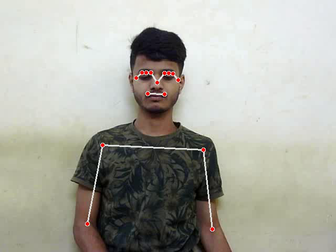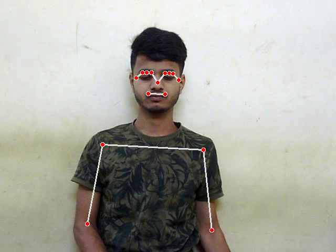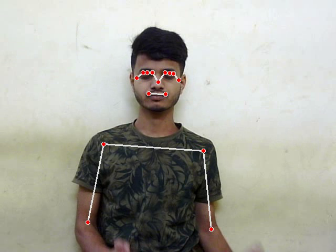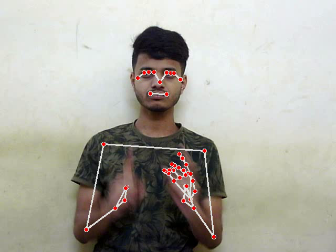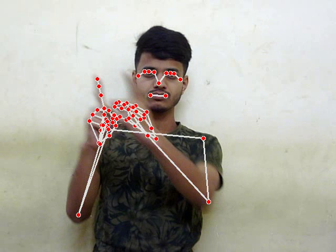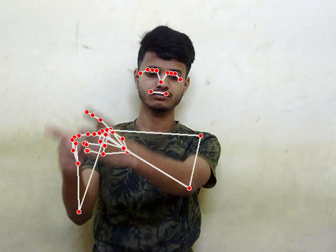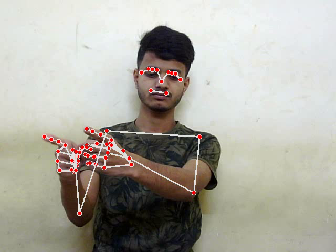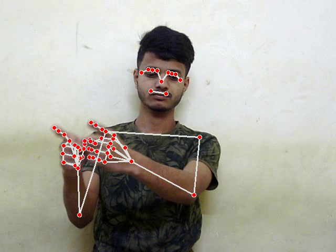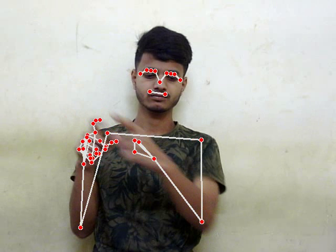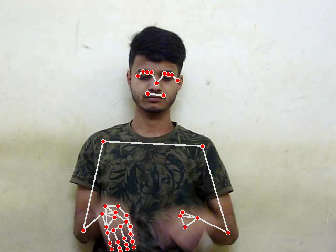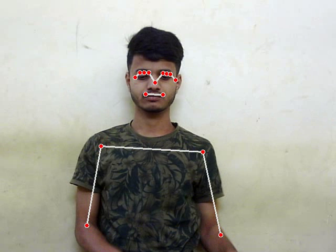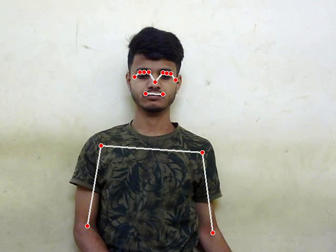go